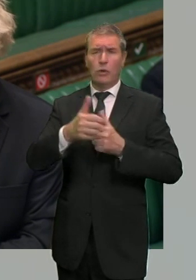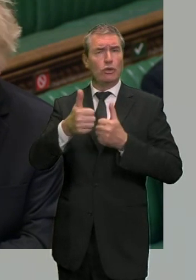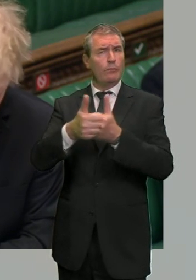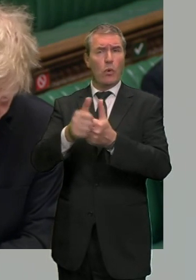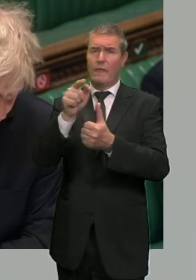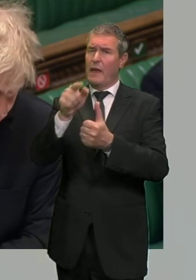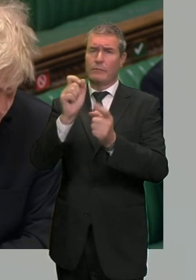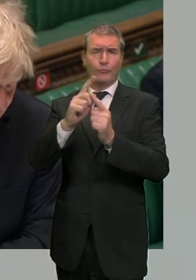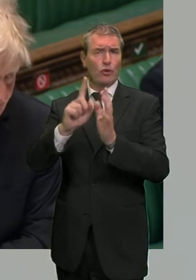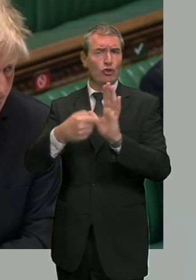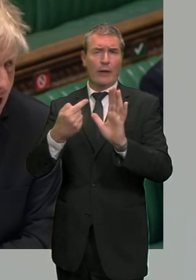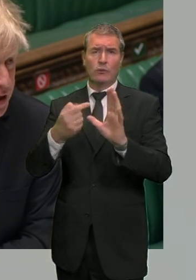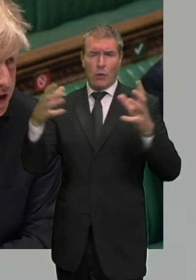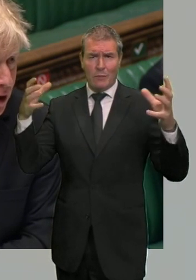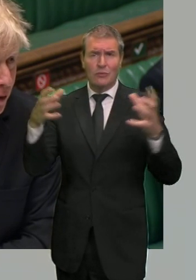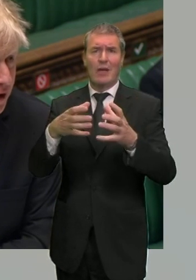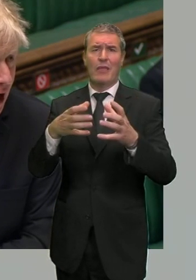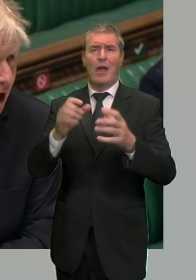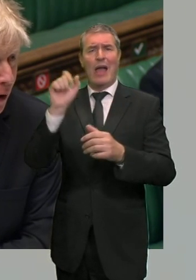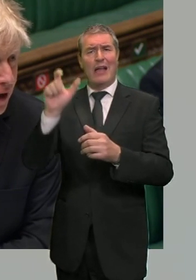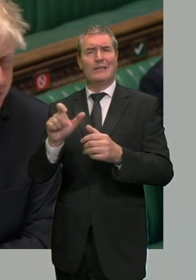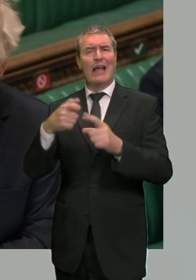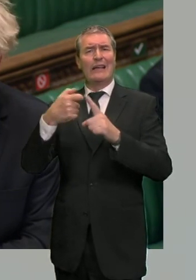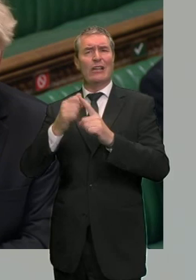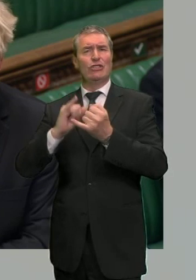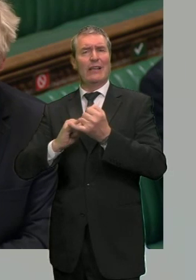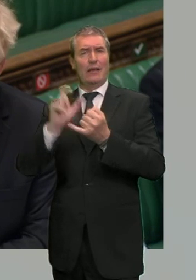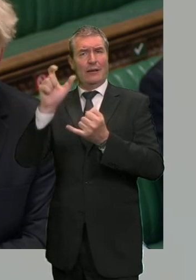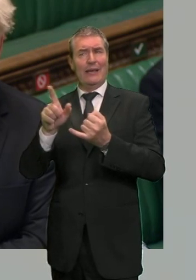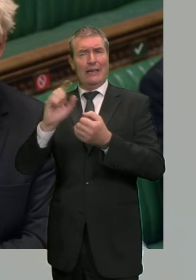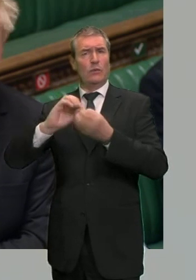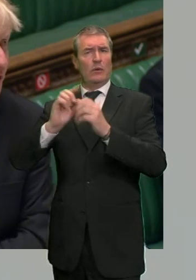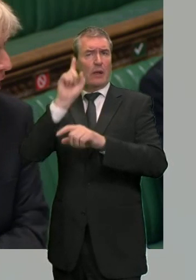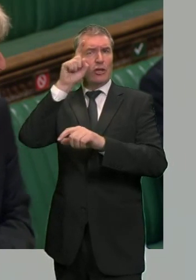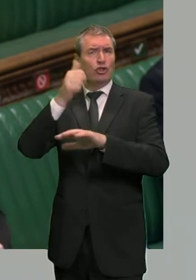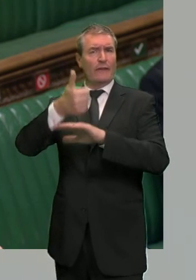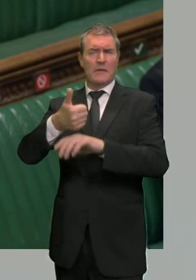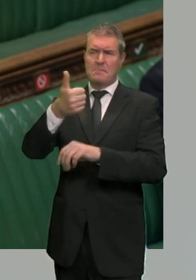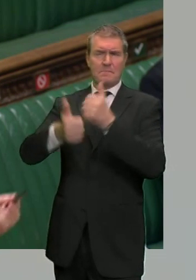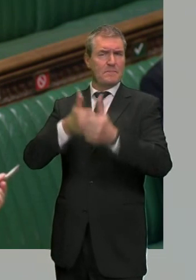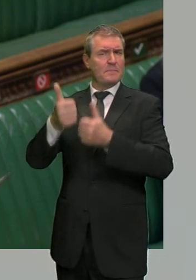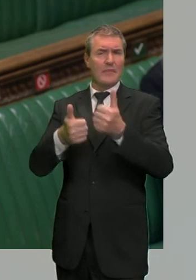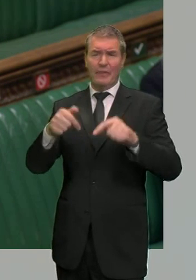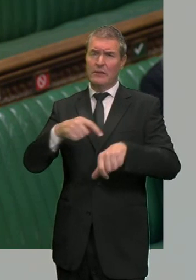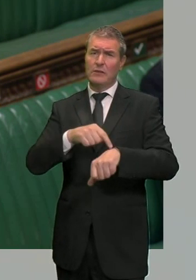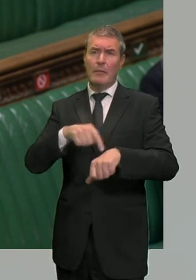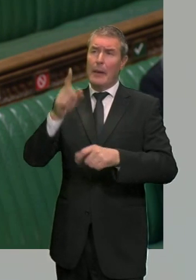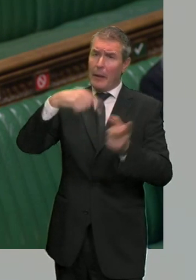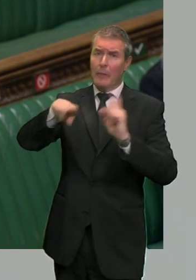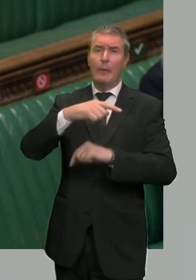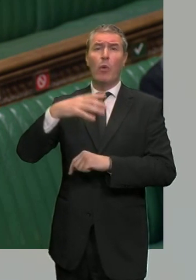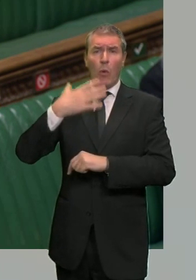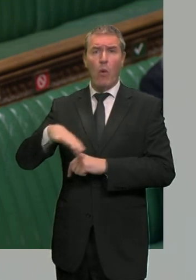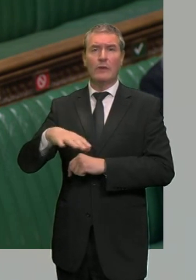It is incredible at this time that there are people who want to split our country up, rather than bring us together.